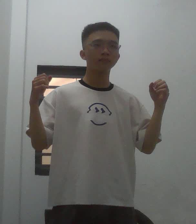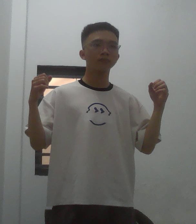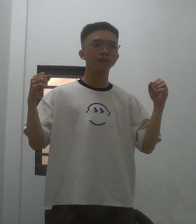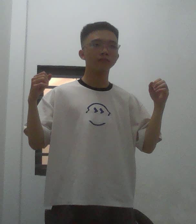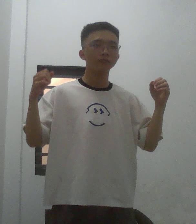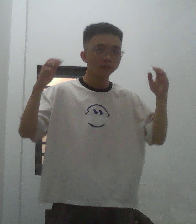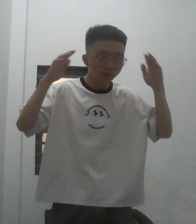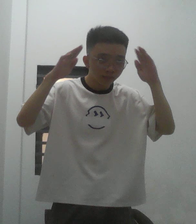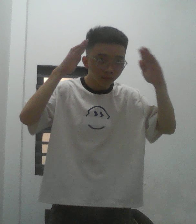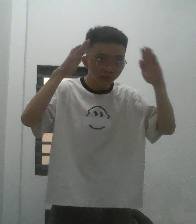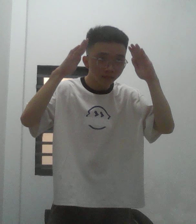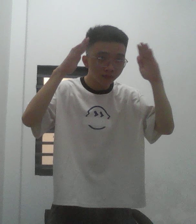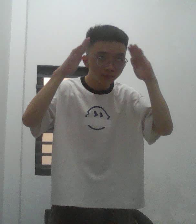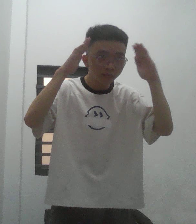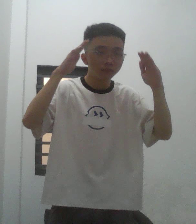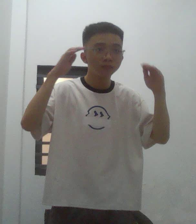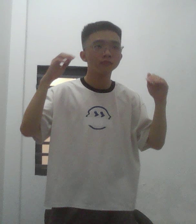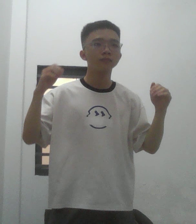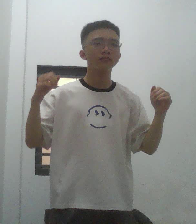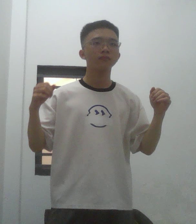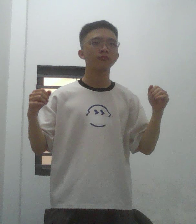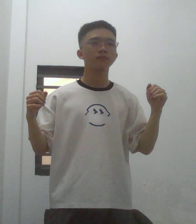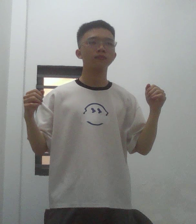xin chao